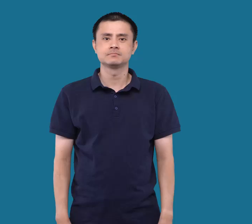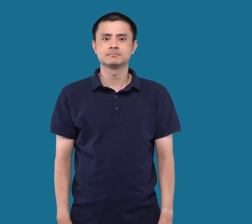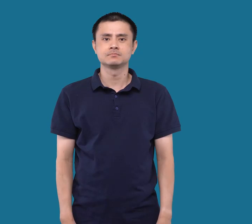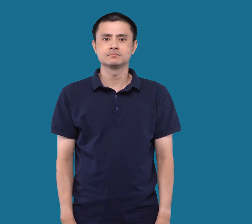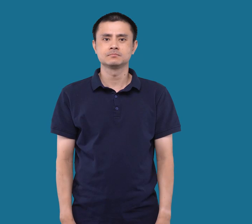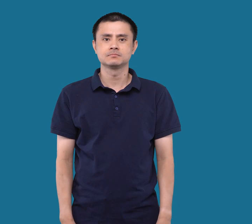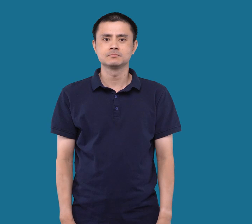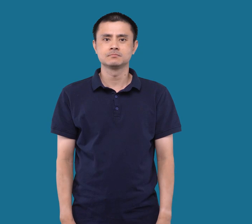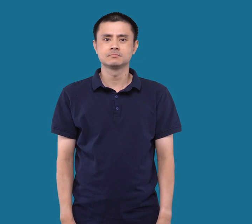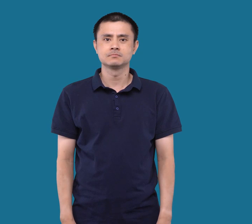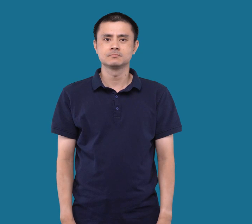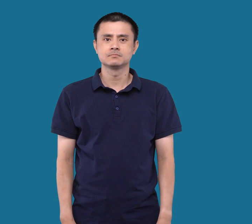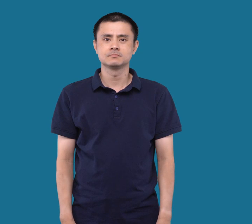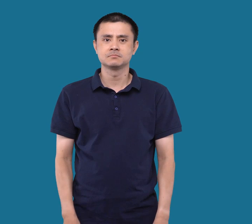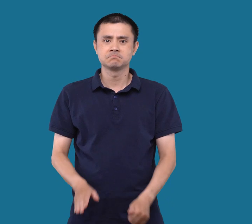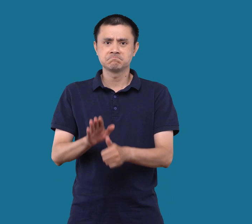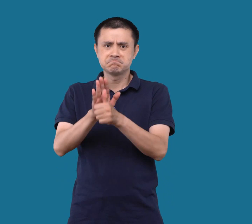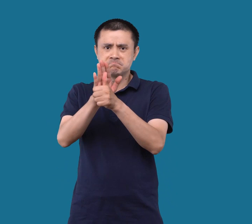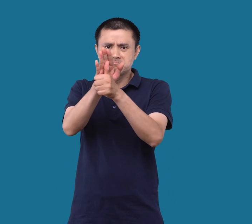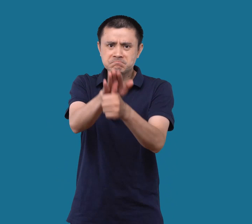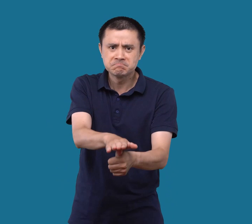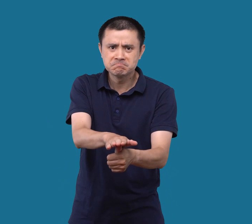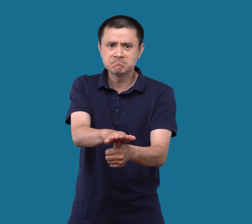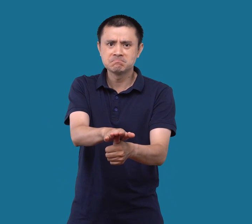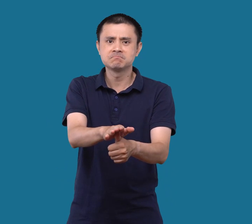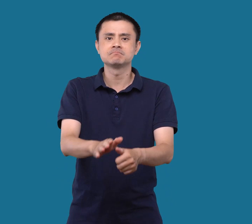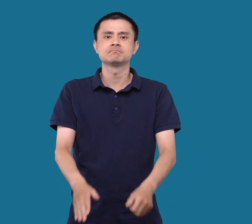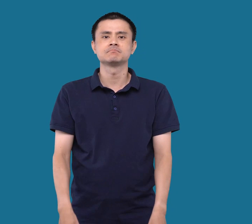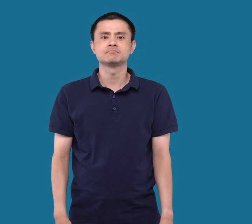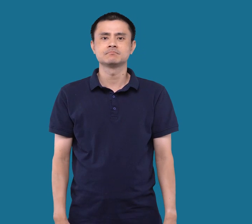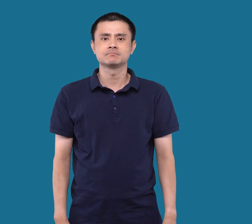chèn ép